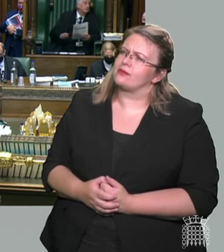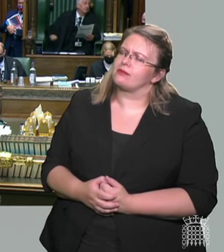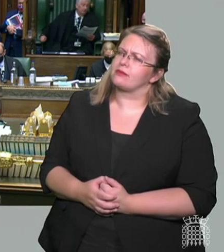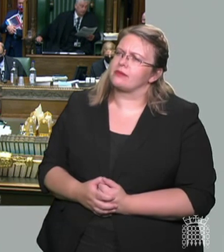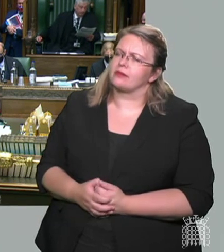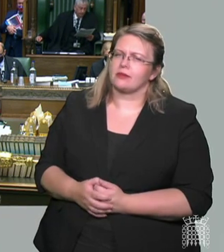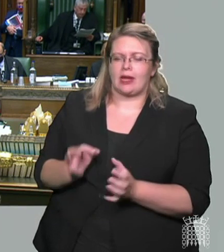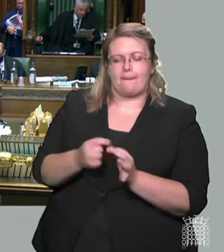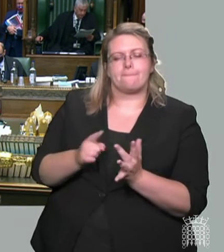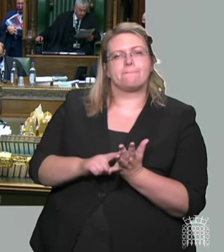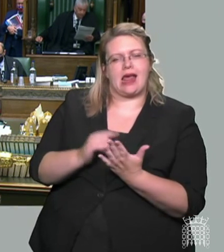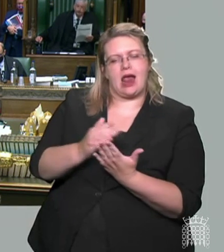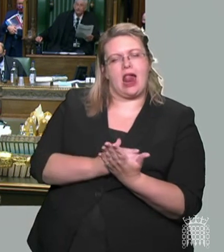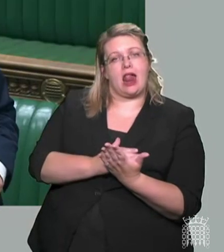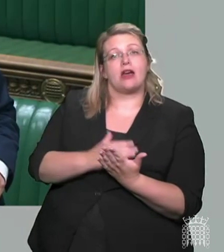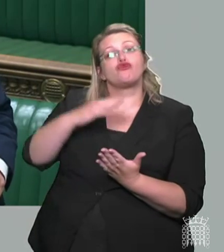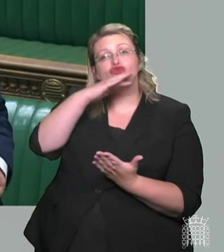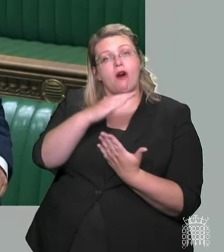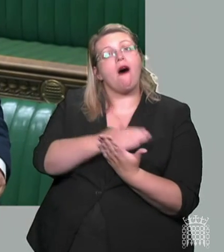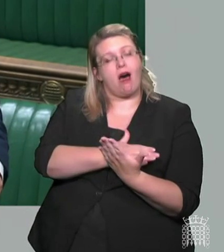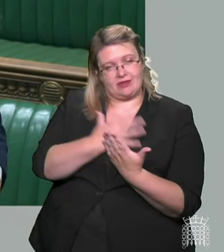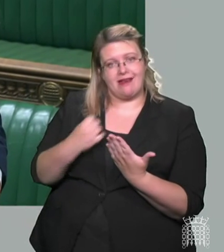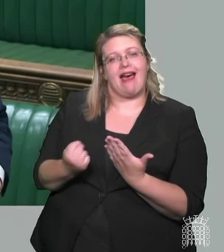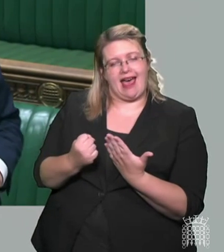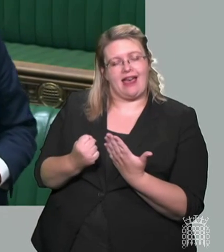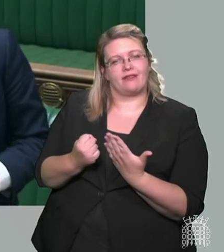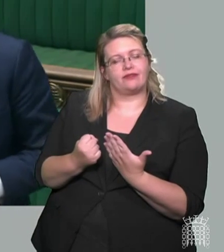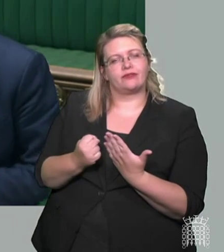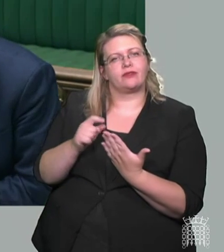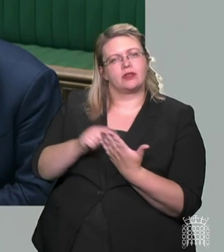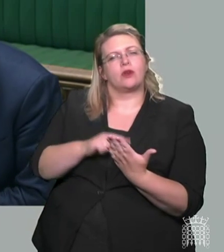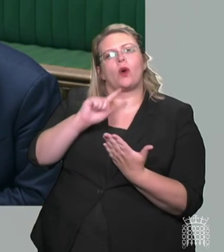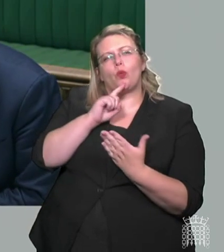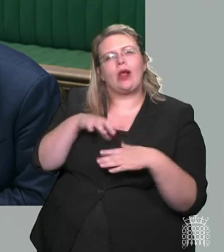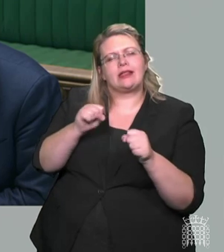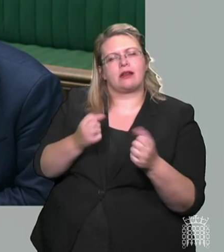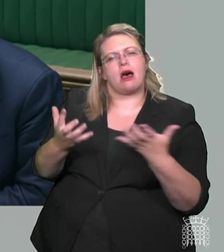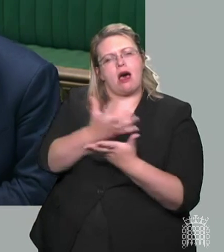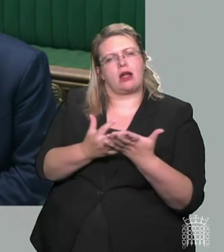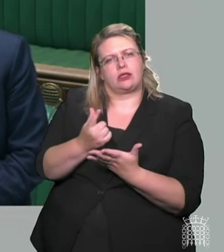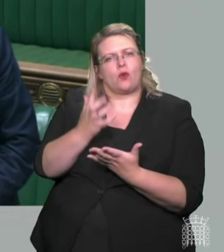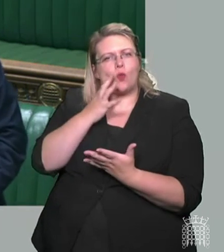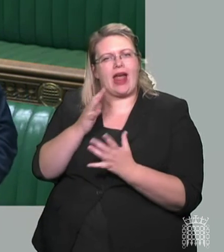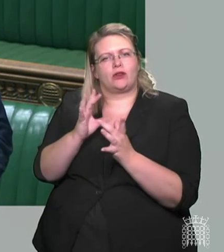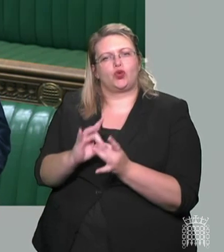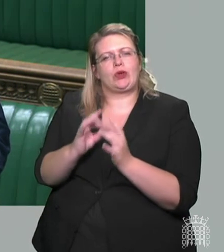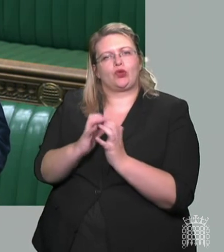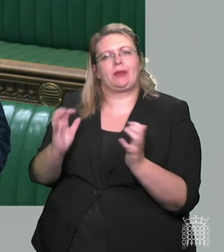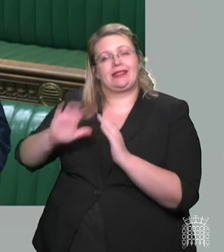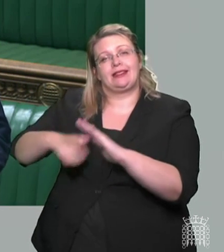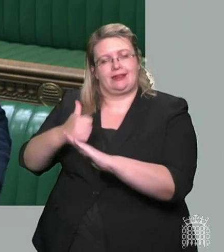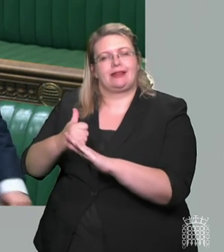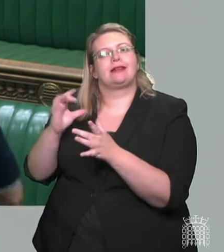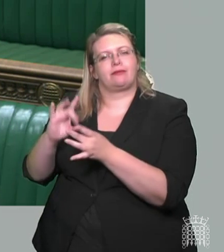The Bill has been published in draft form and pre-legislative scrutiny will start as soon as a Joint Committee has been established.